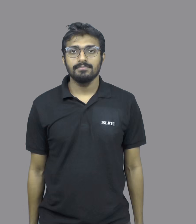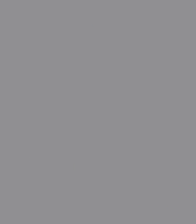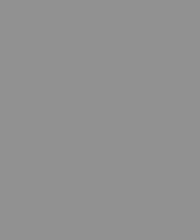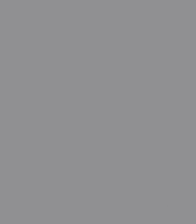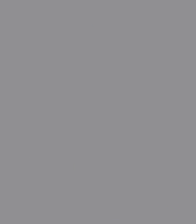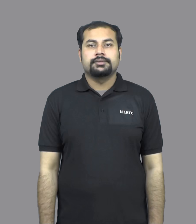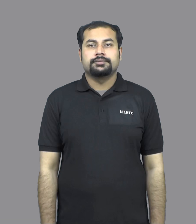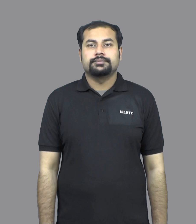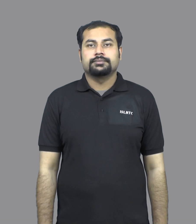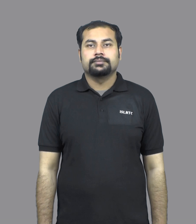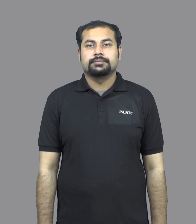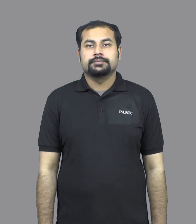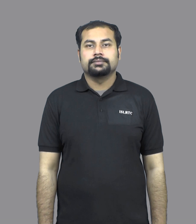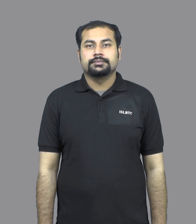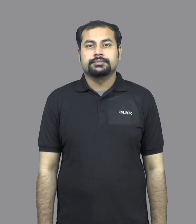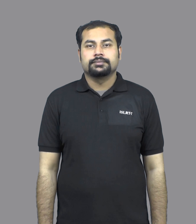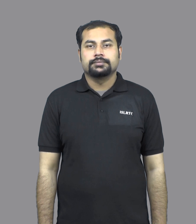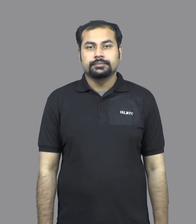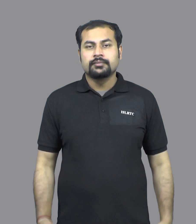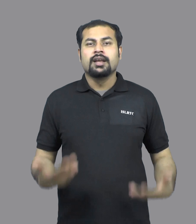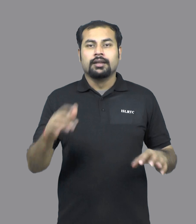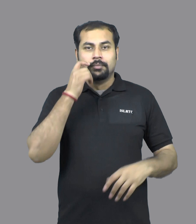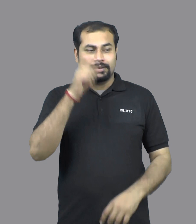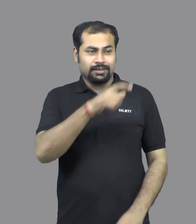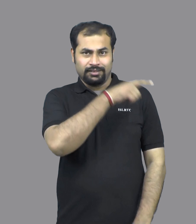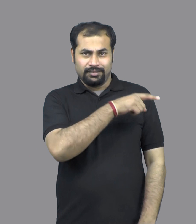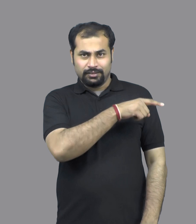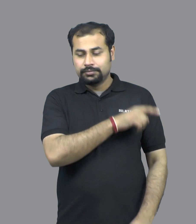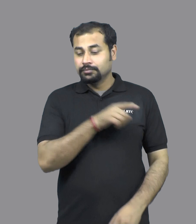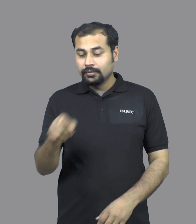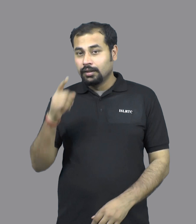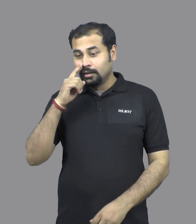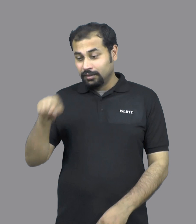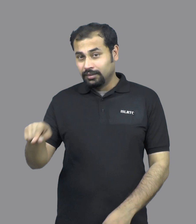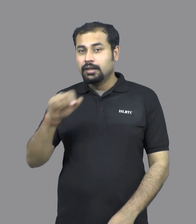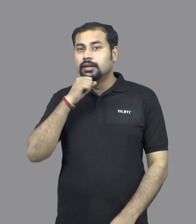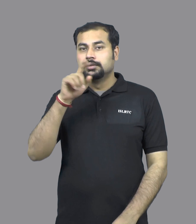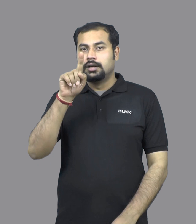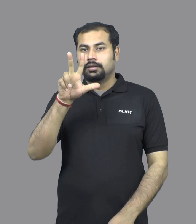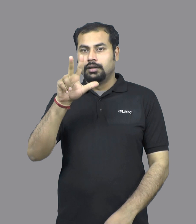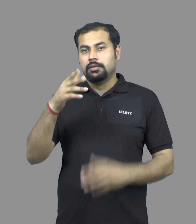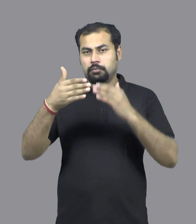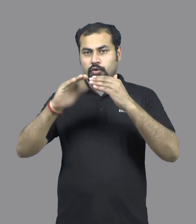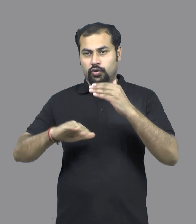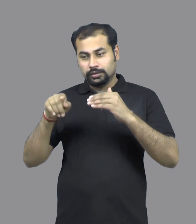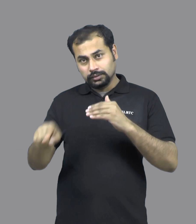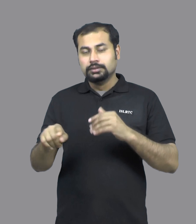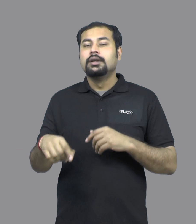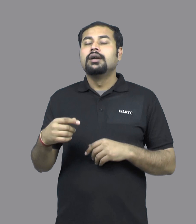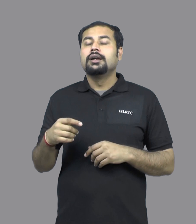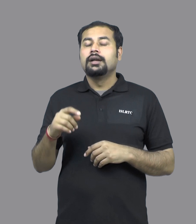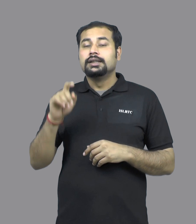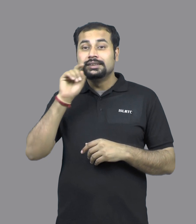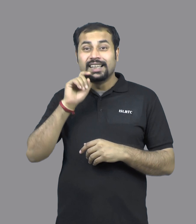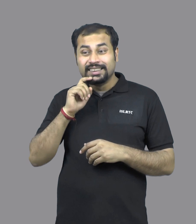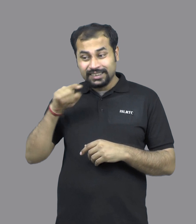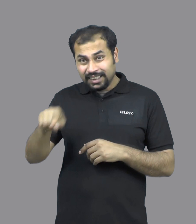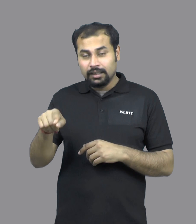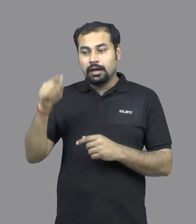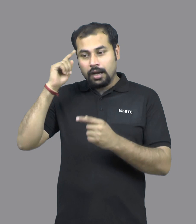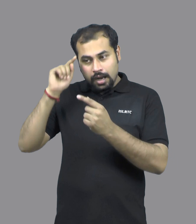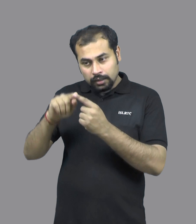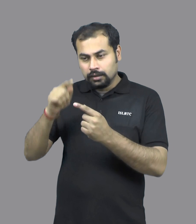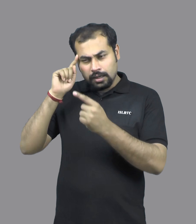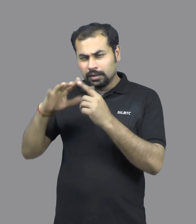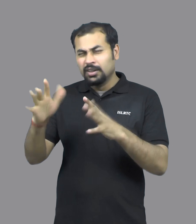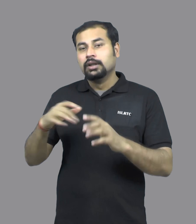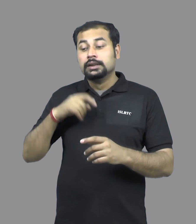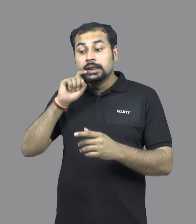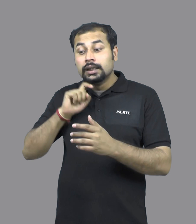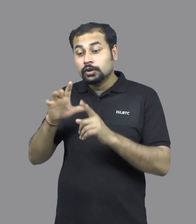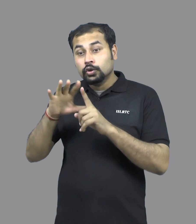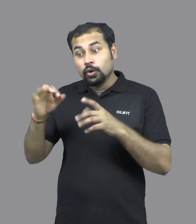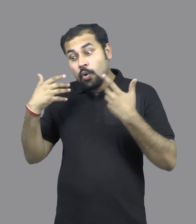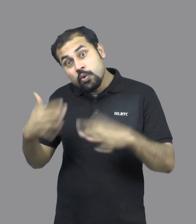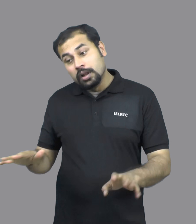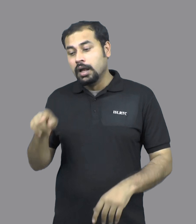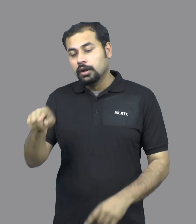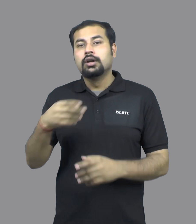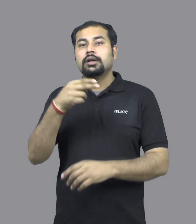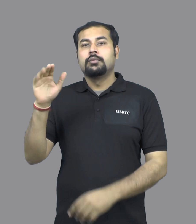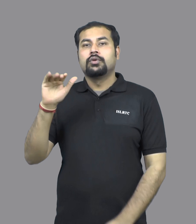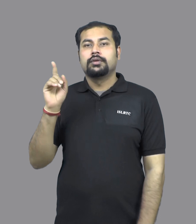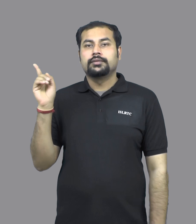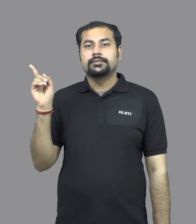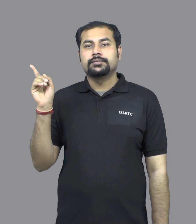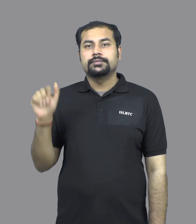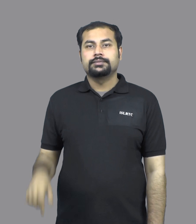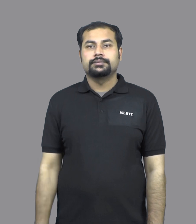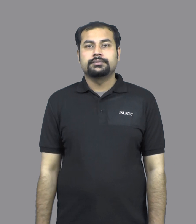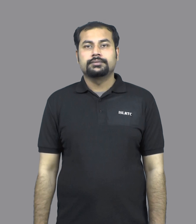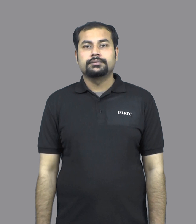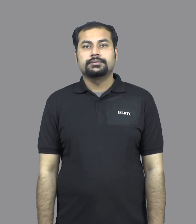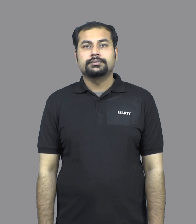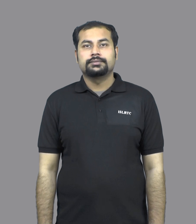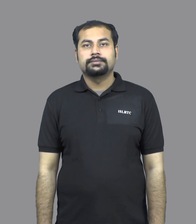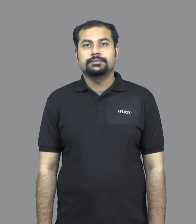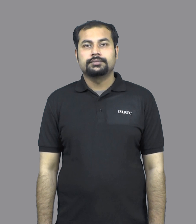Statutory Rape